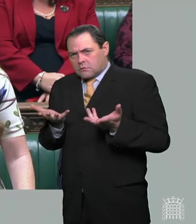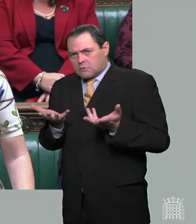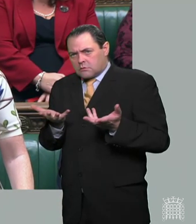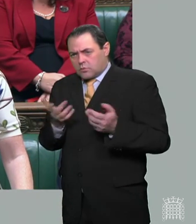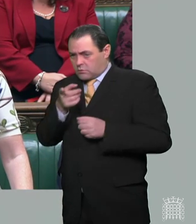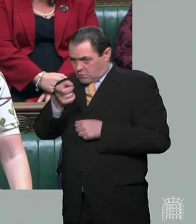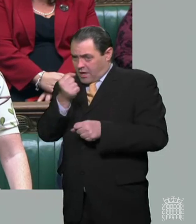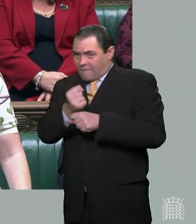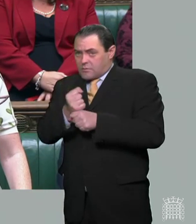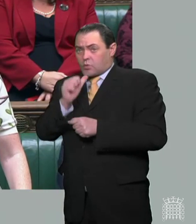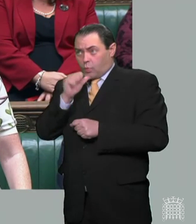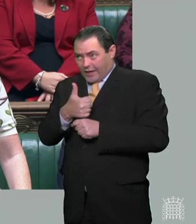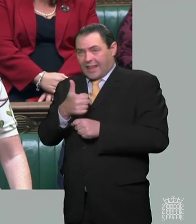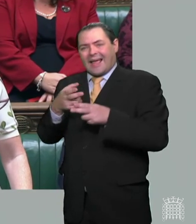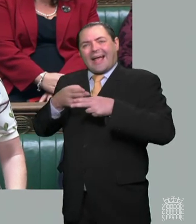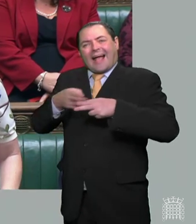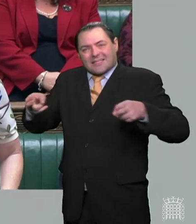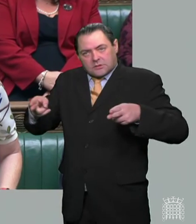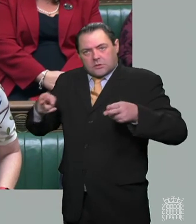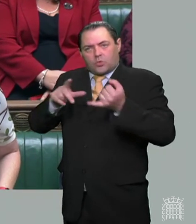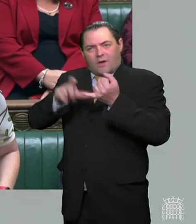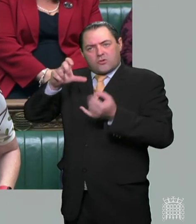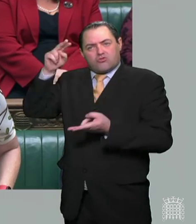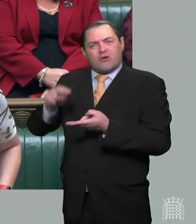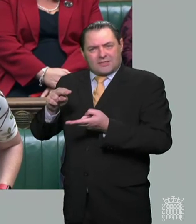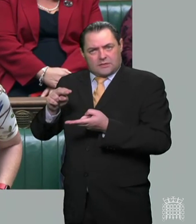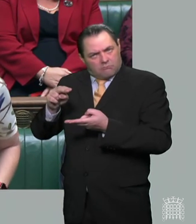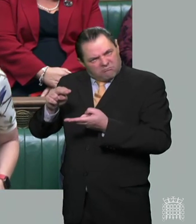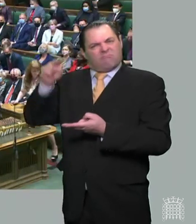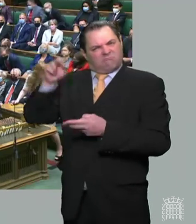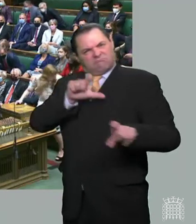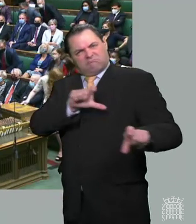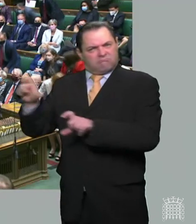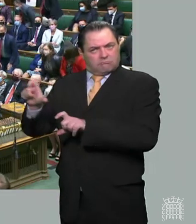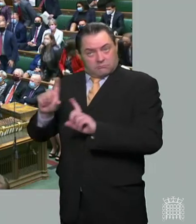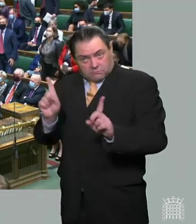Will the Government cancel the universal credit cut?